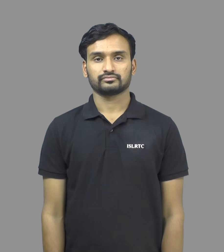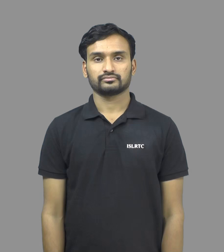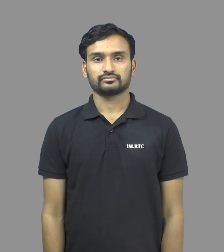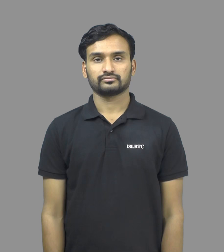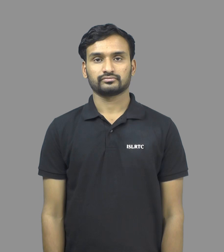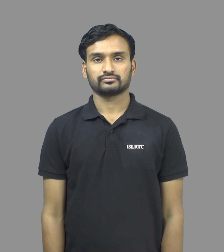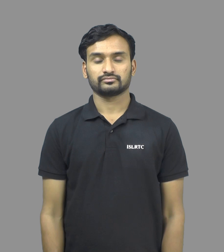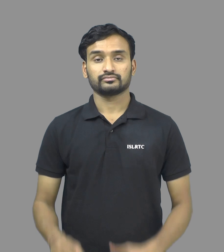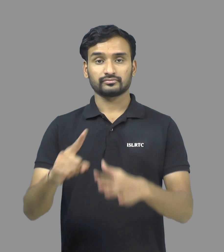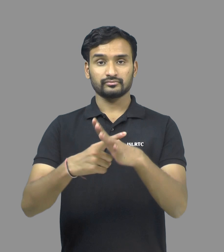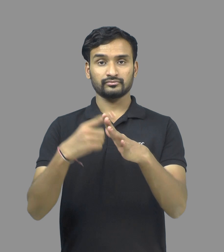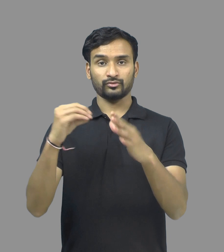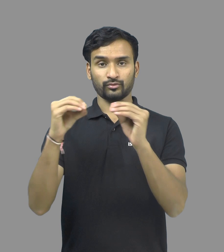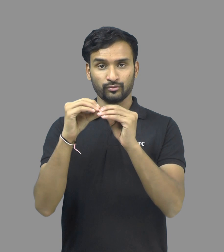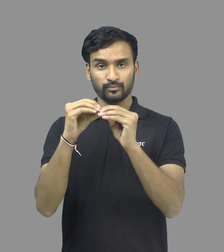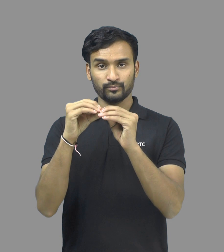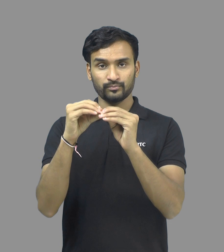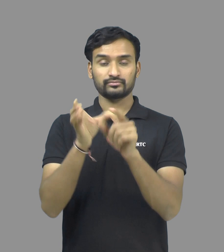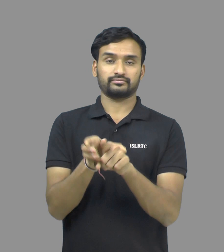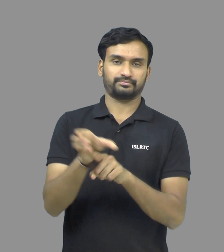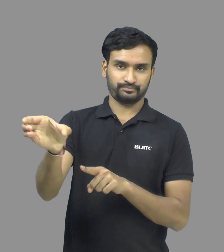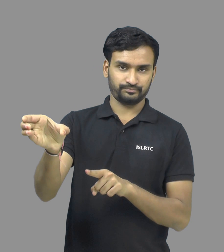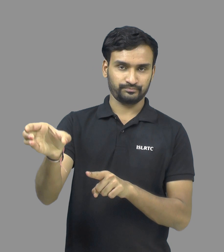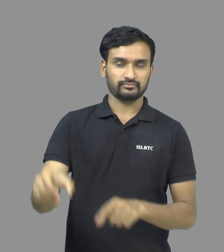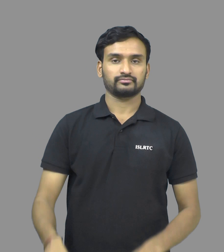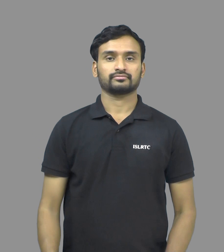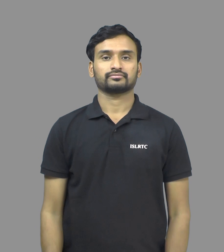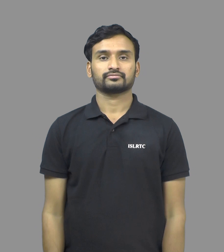Fire (From Job)